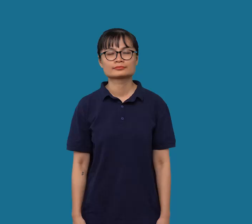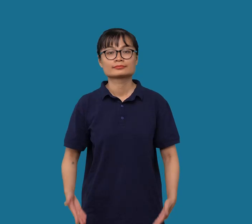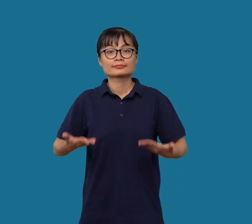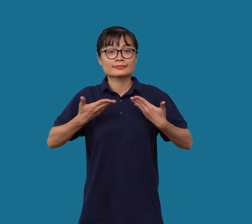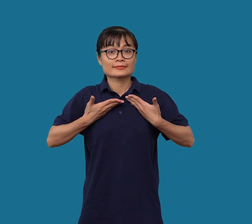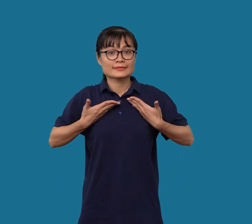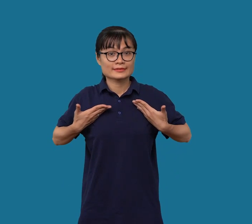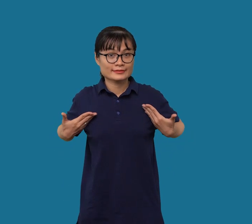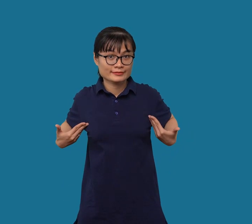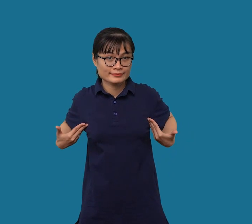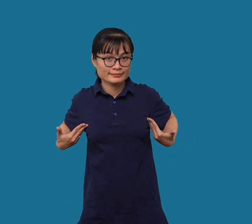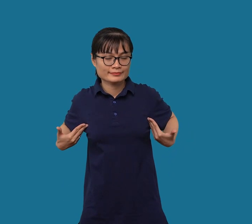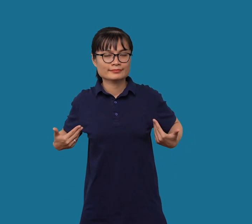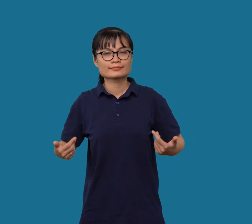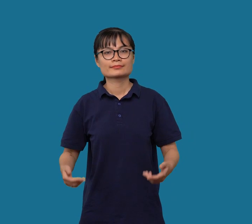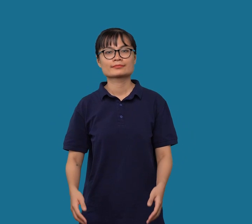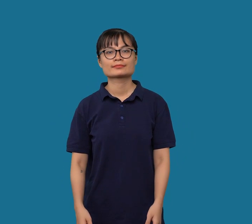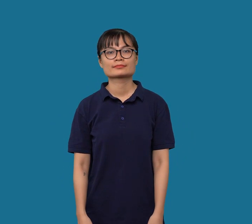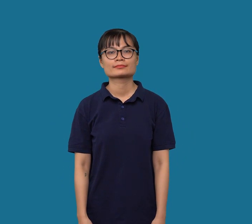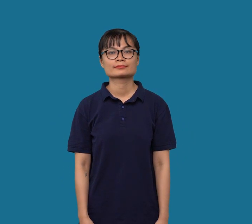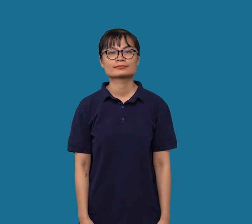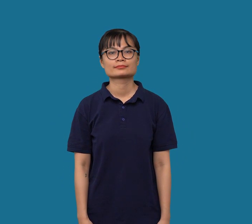yếm